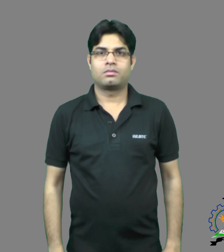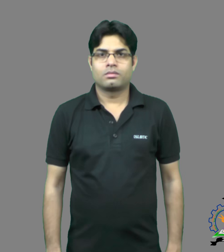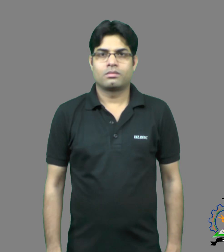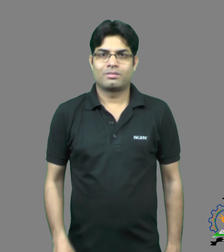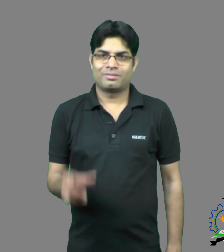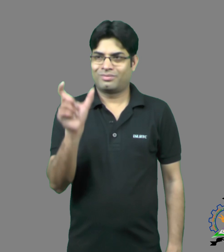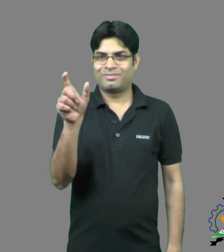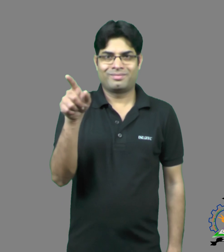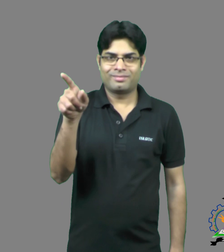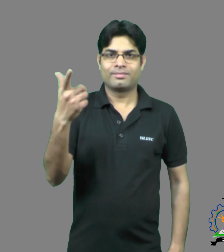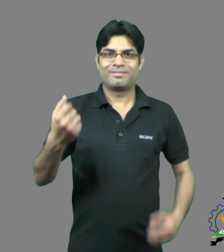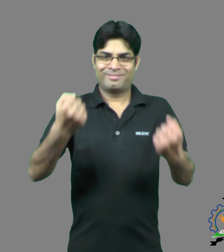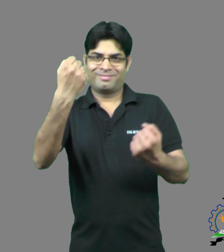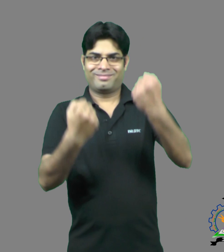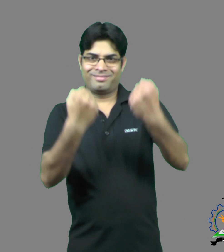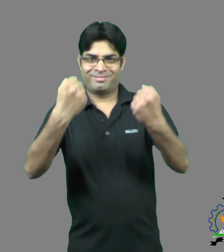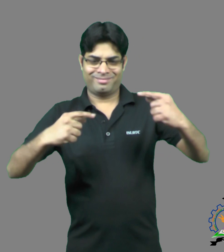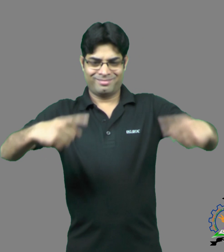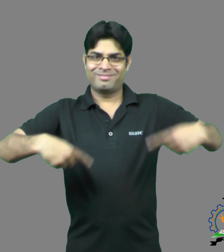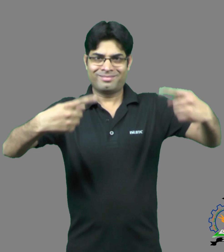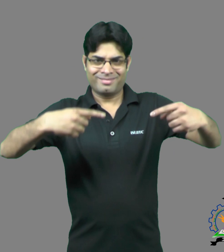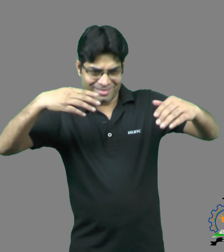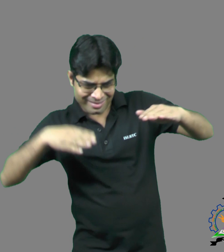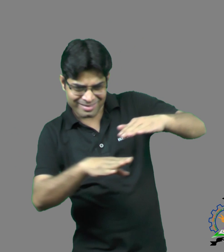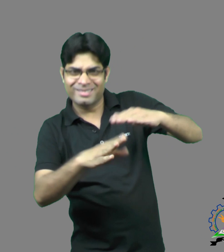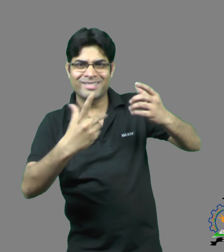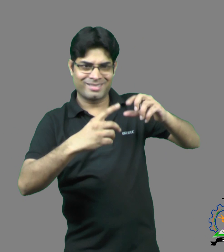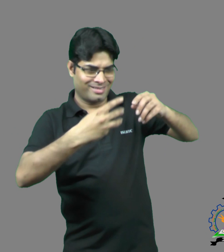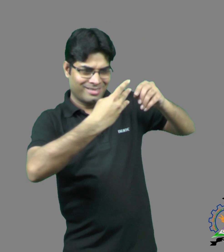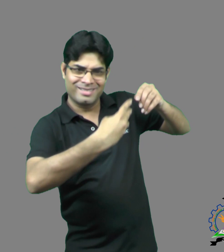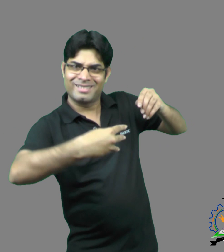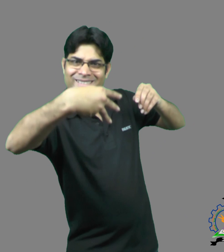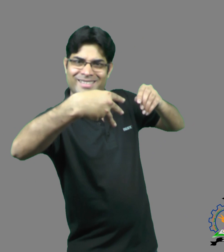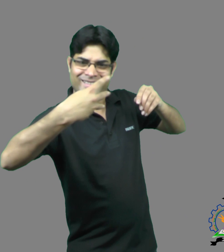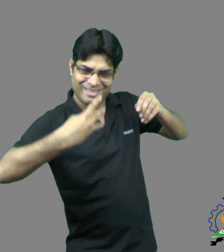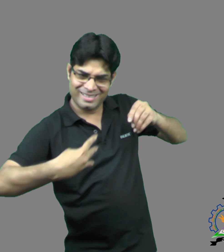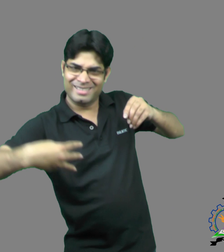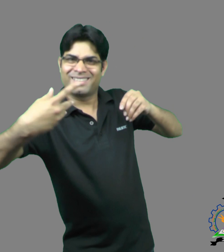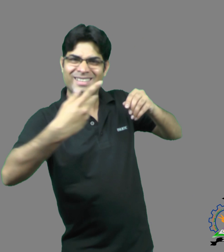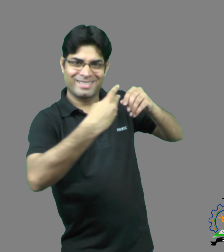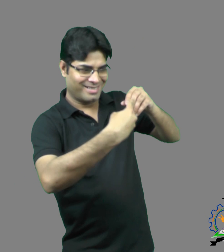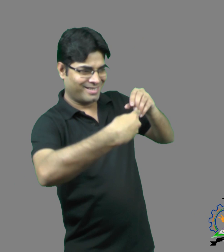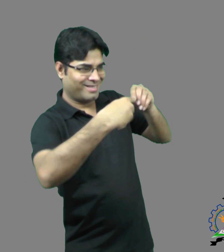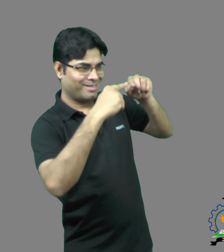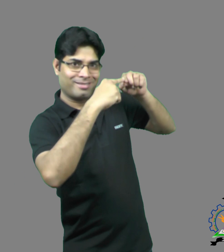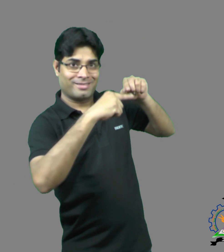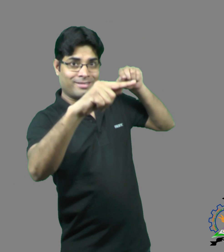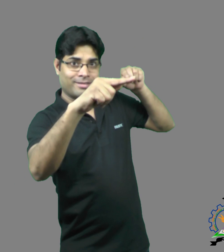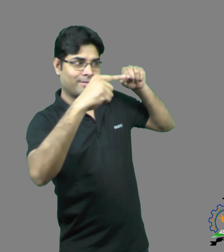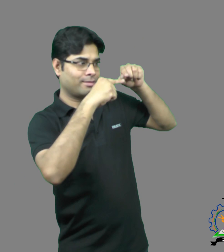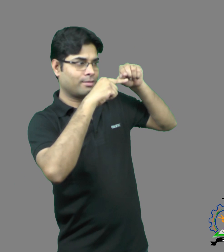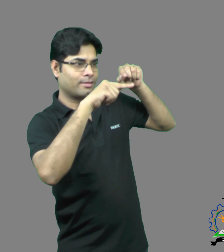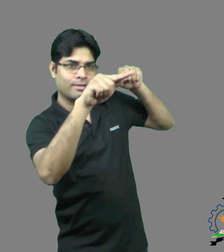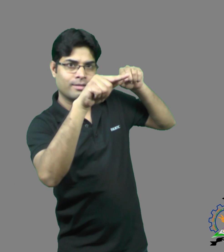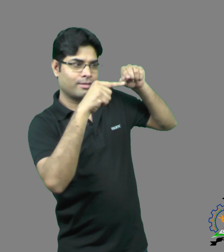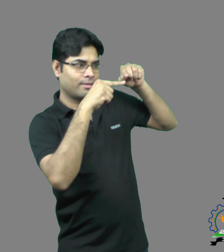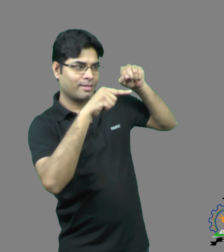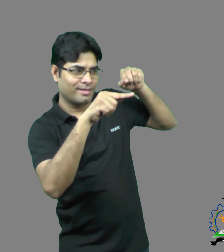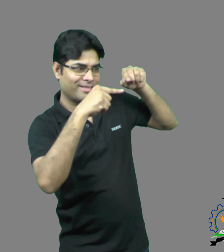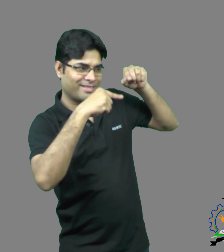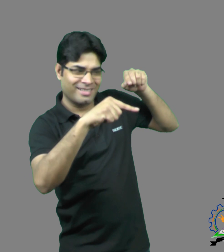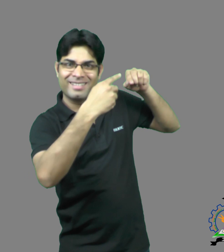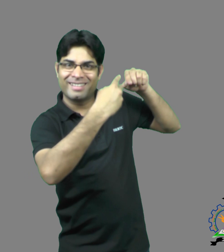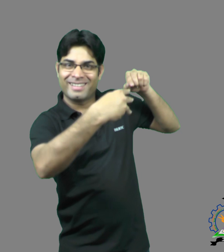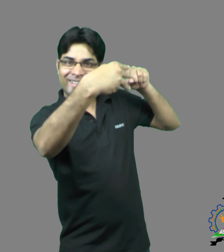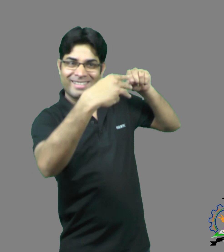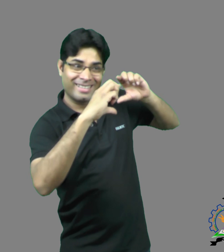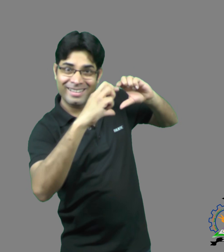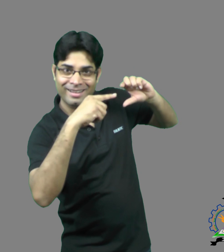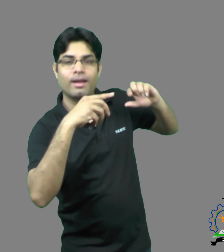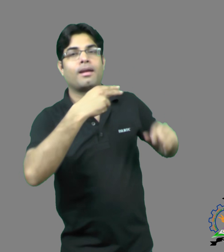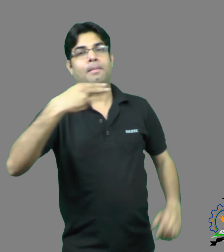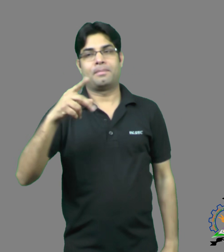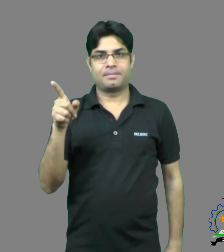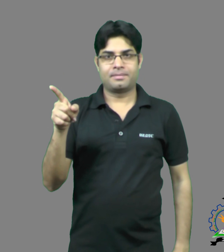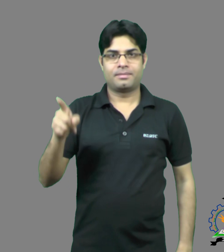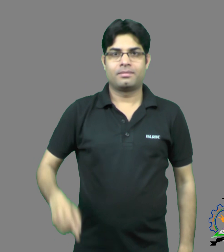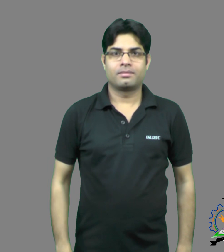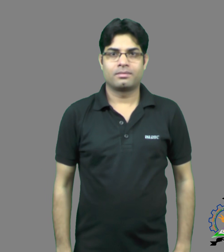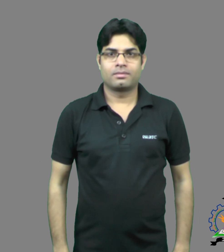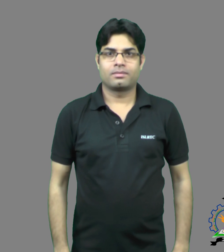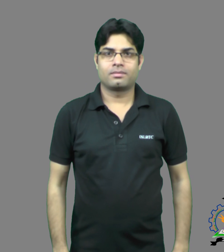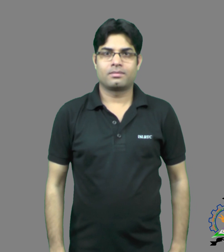Leaf Spring